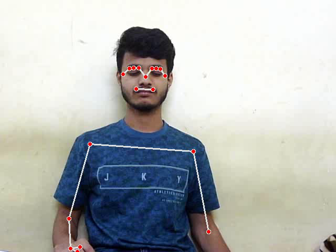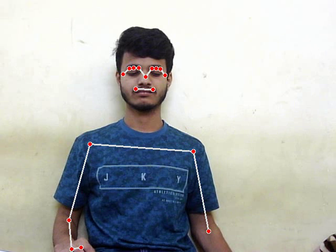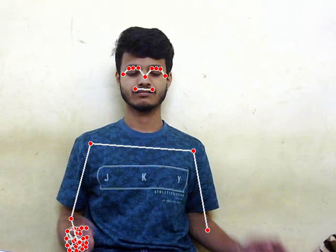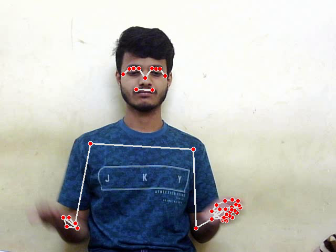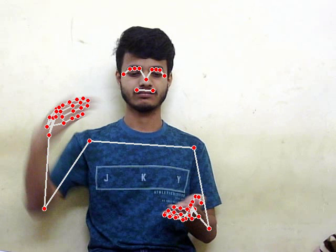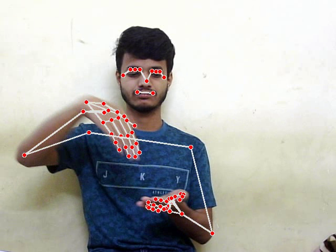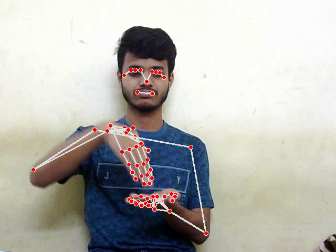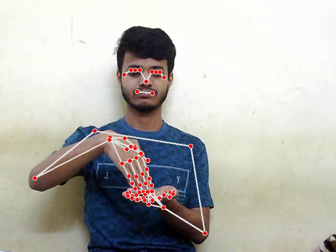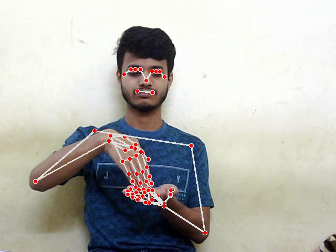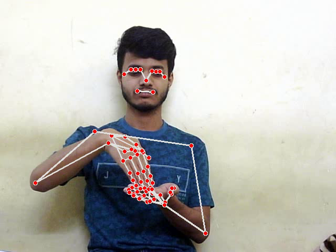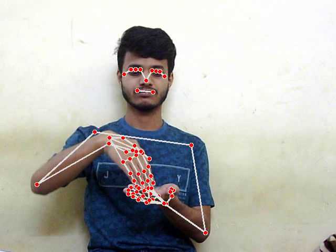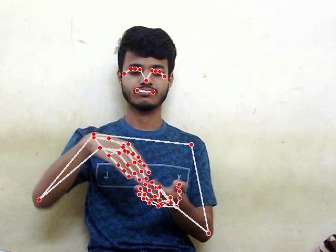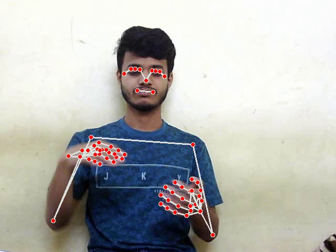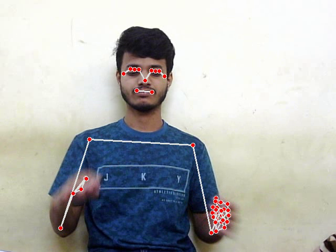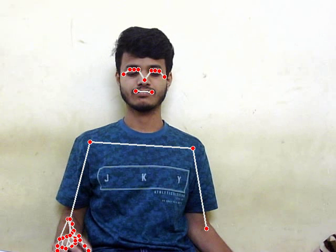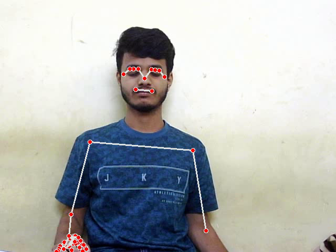again